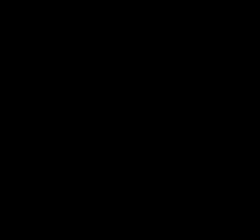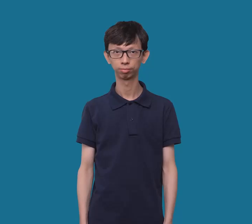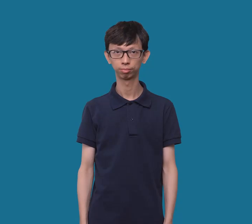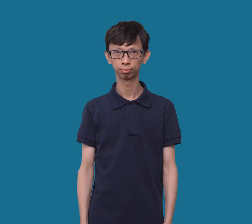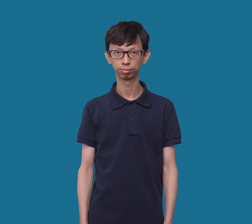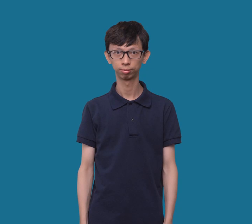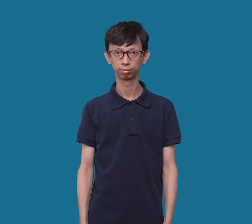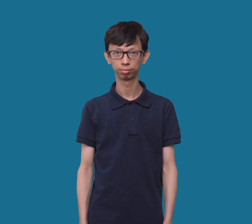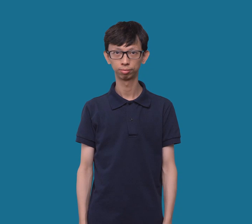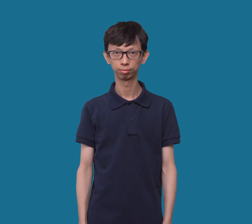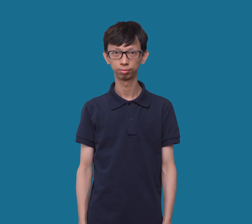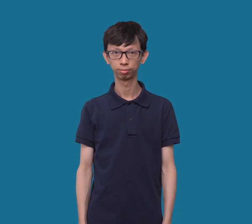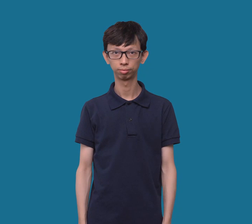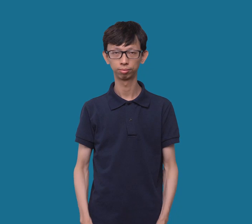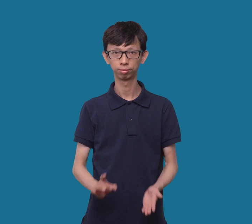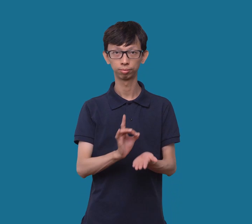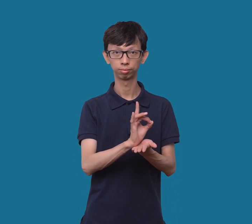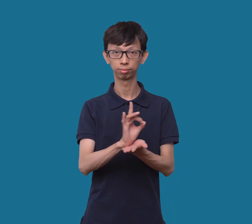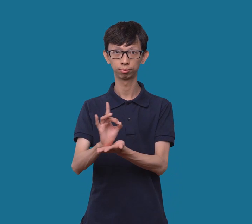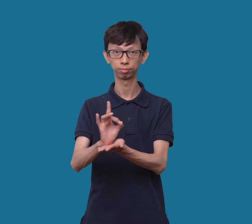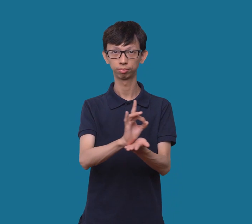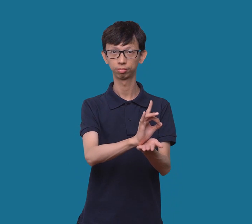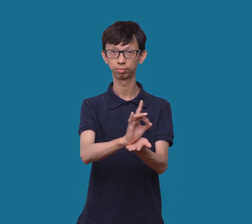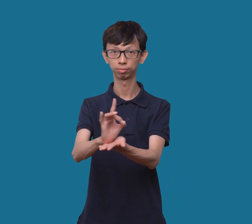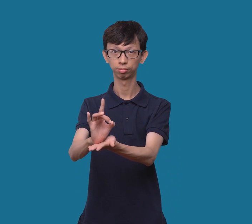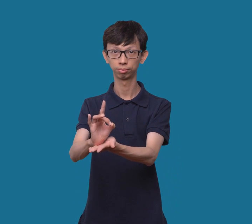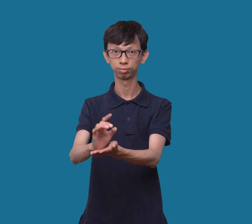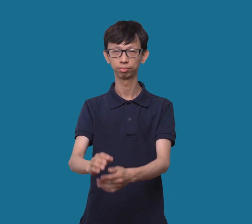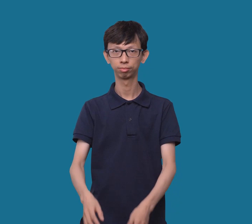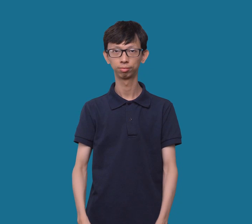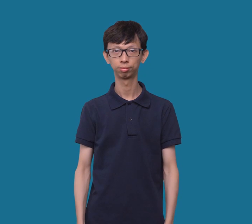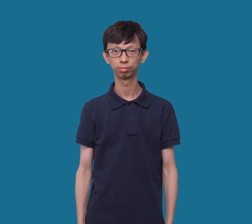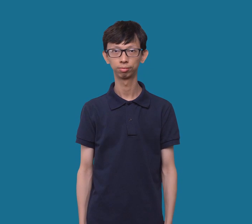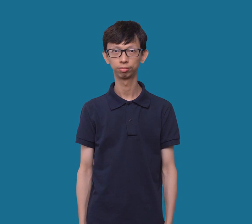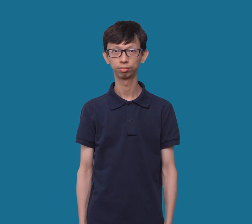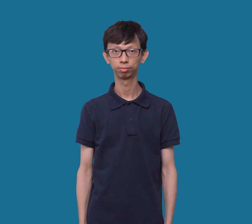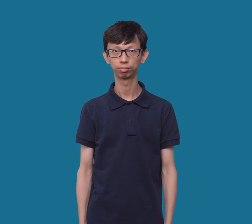vịnh Hạ Long